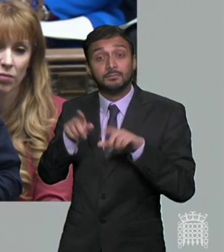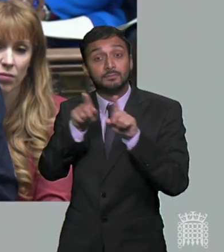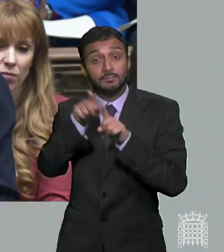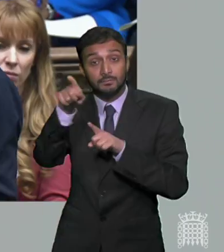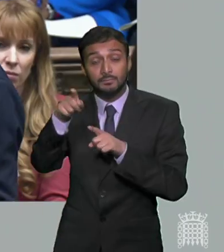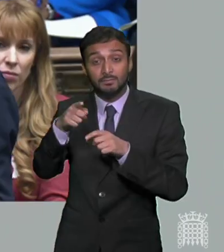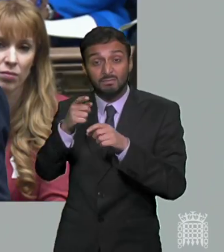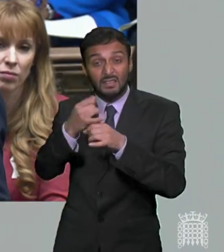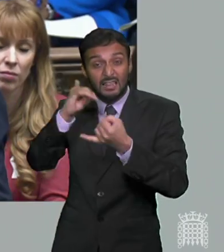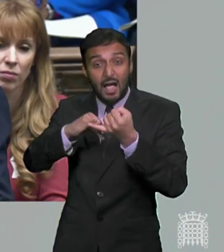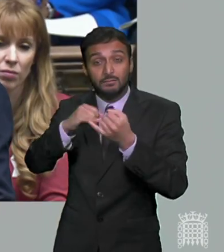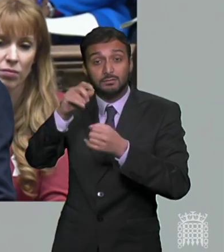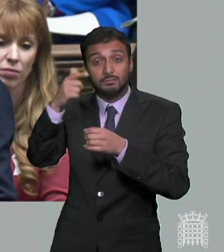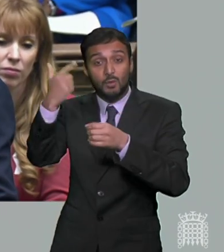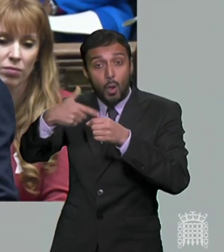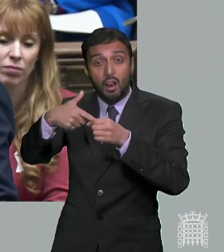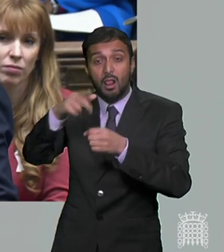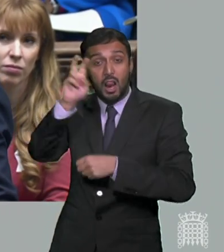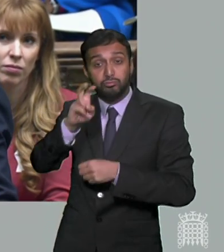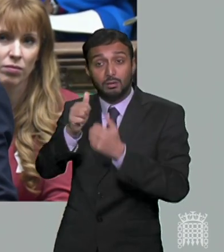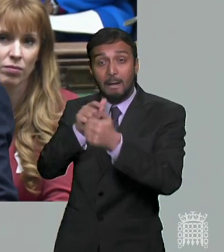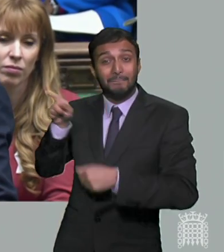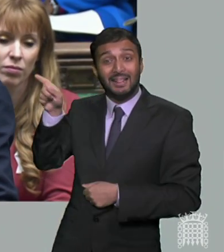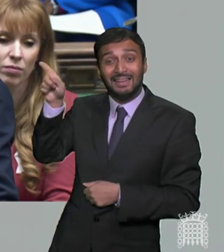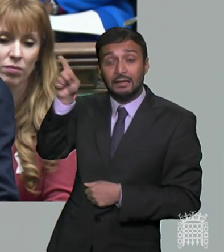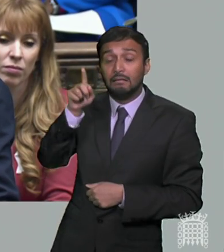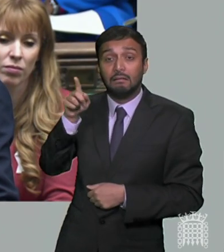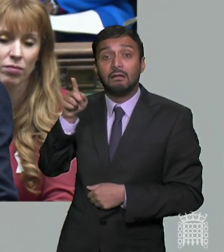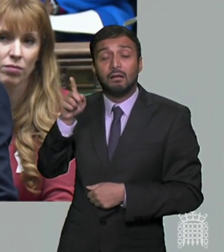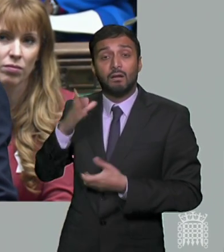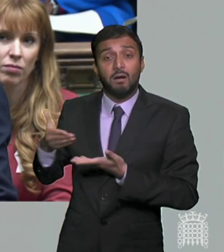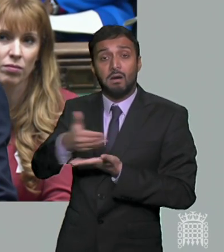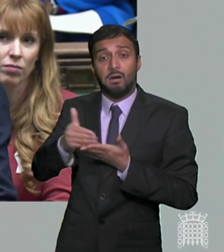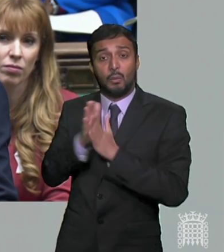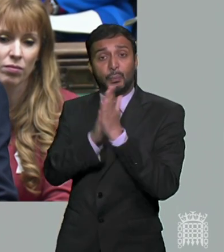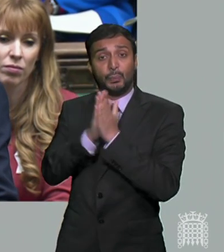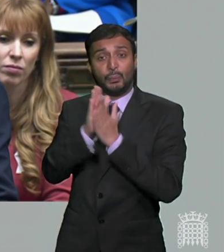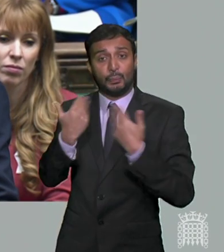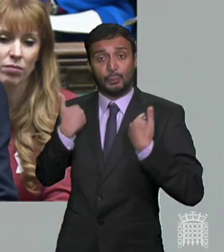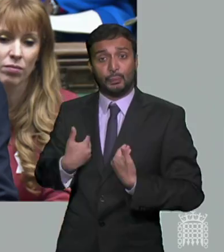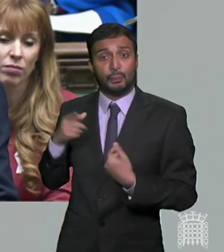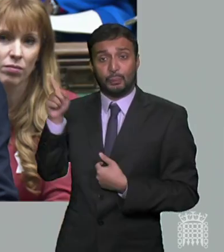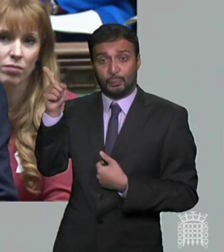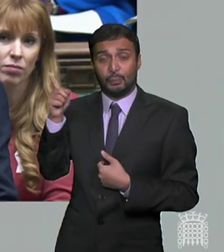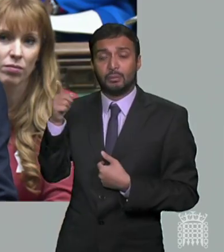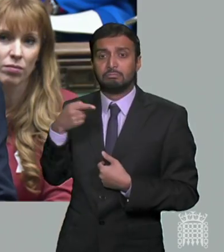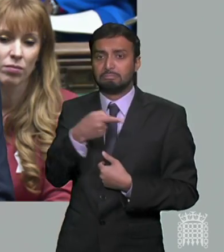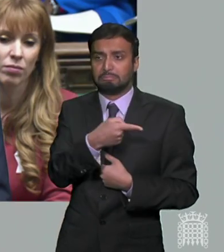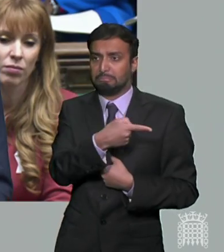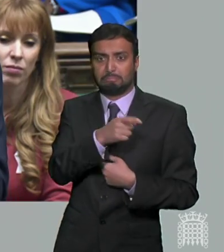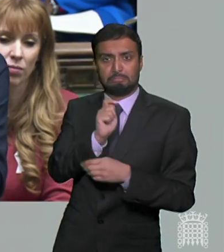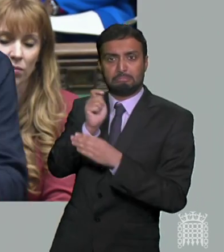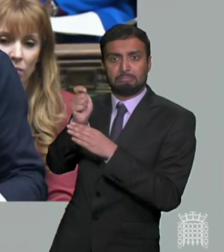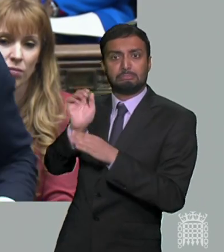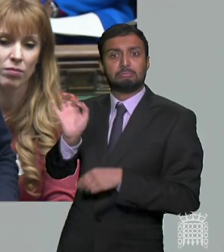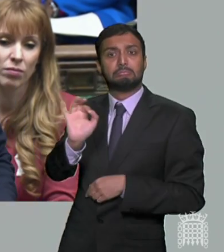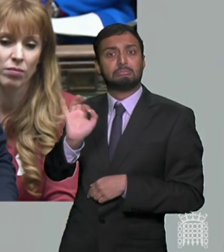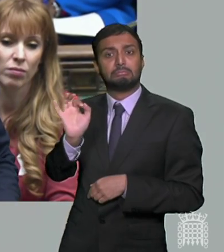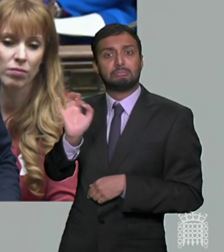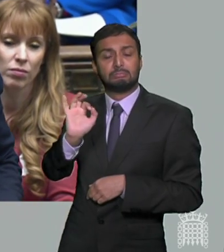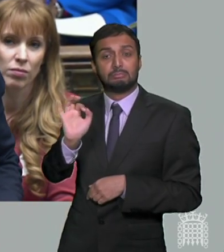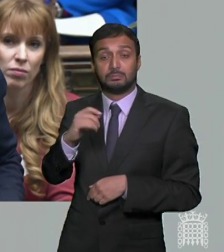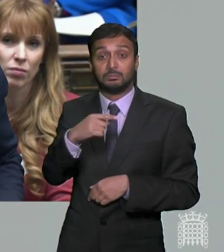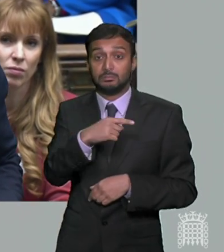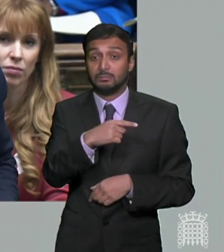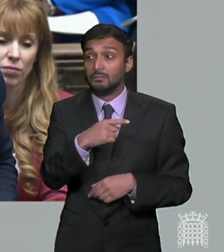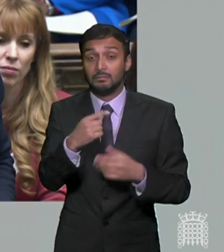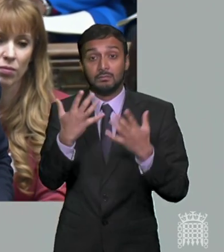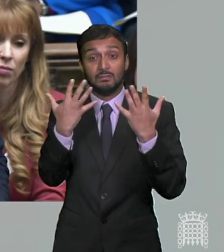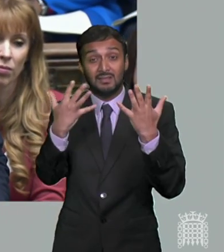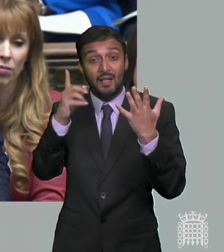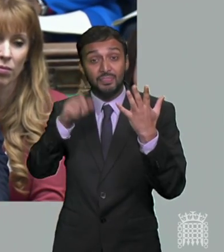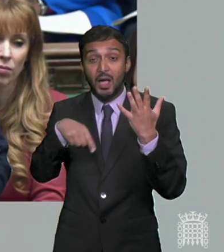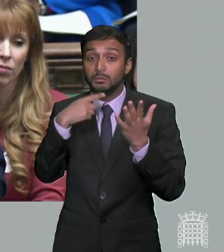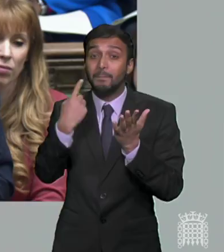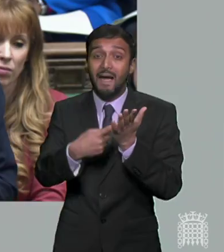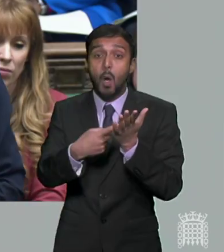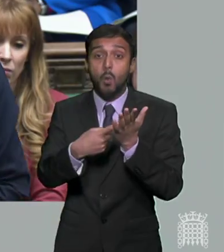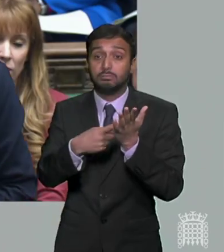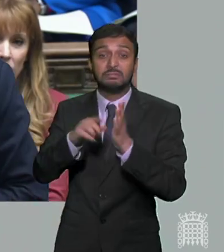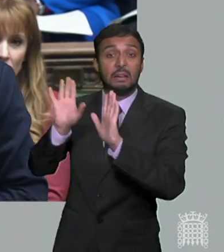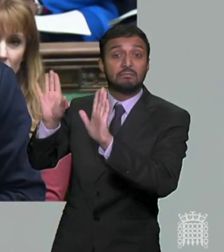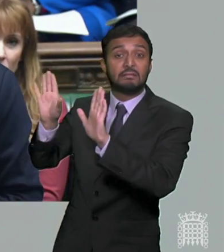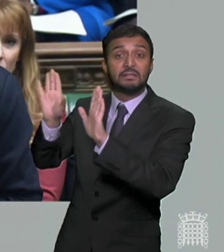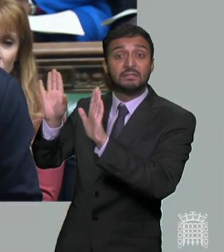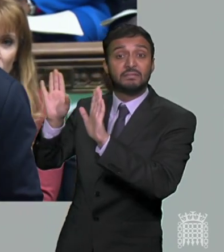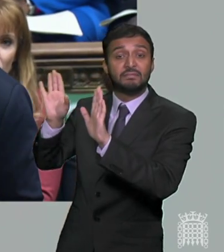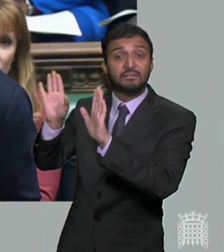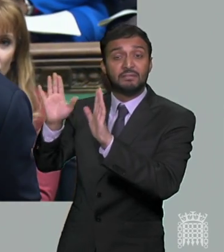You may have seen this week, Mr Speaker, that somebody shredded £10,000 in protest at those propping up an oil and gas giant, but the Prime Minister shreds £10,000 every other minute propping them up.